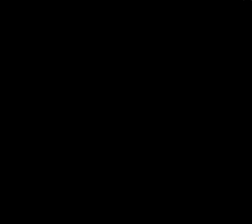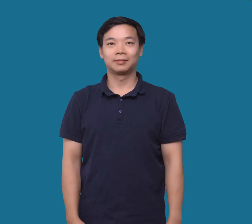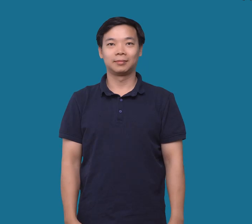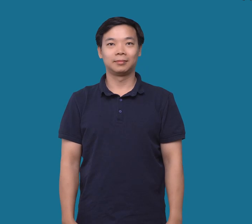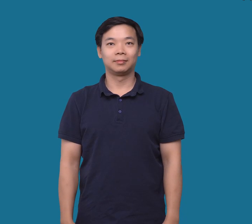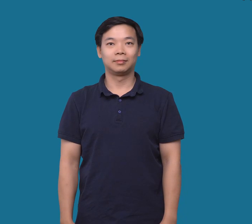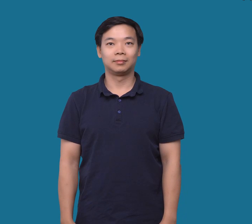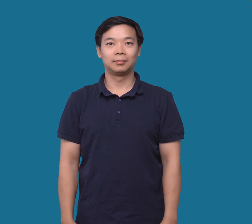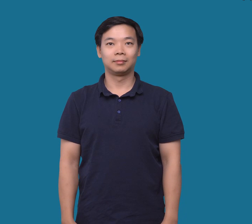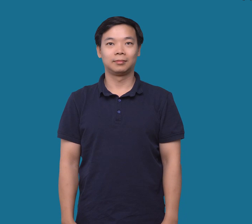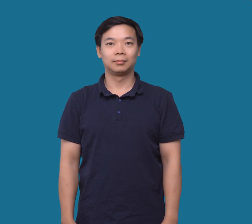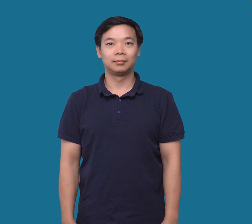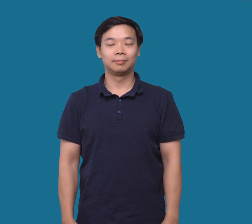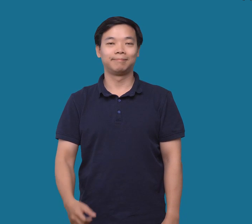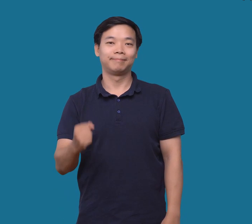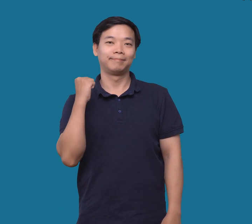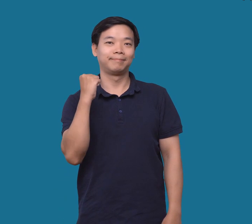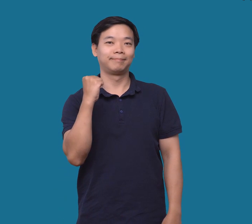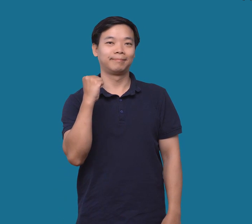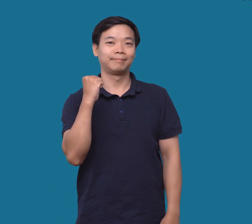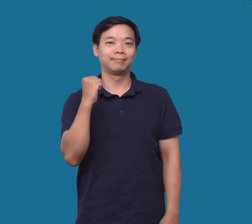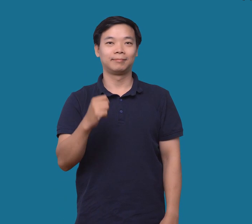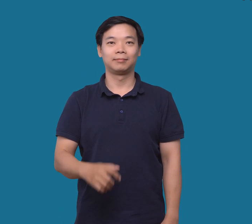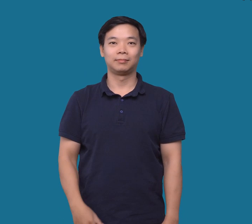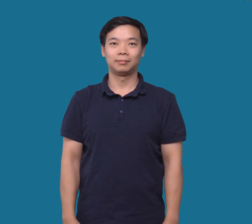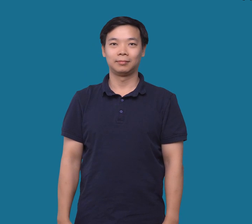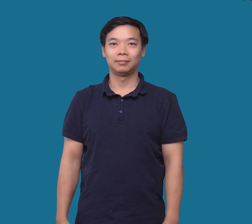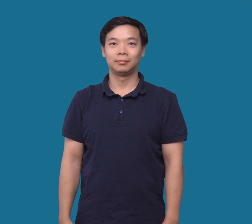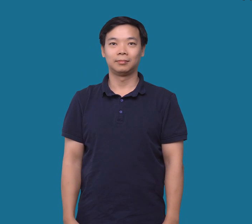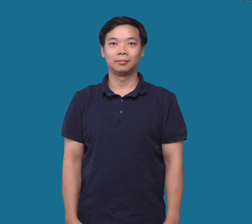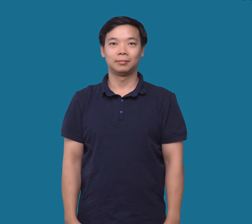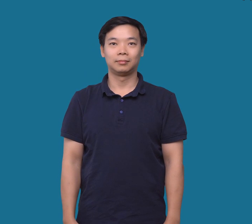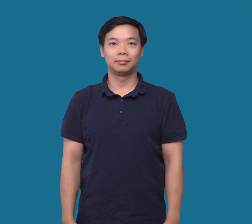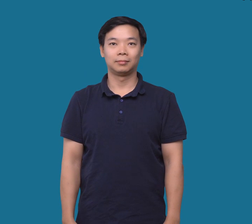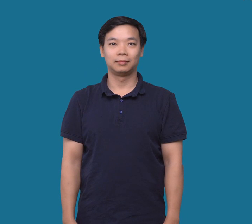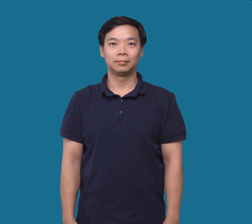Võ Nguyên Giáp